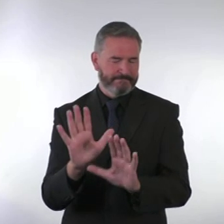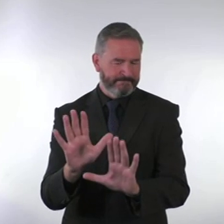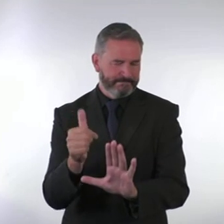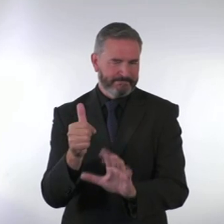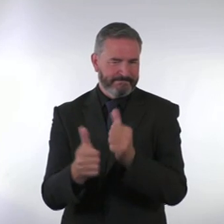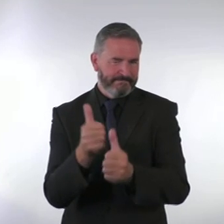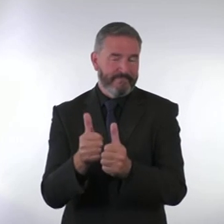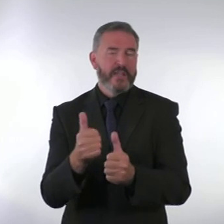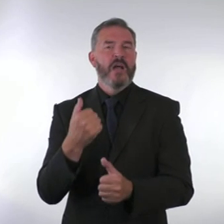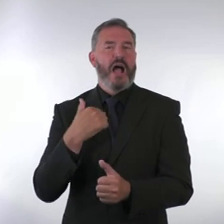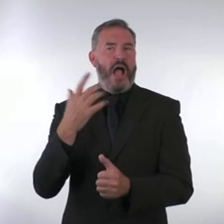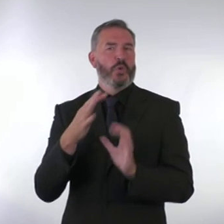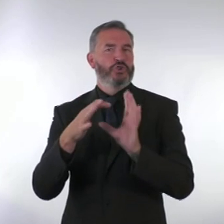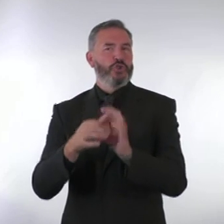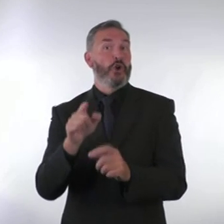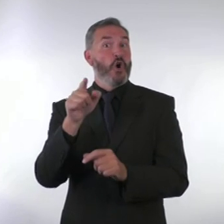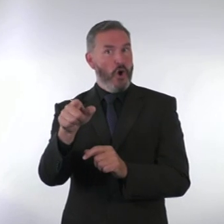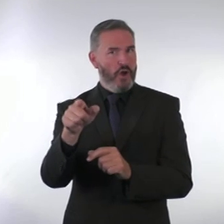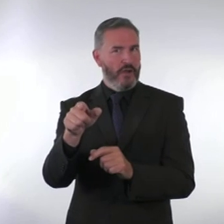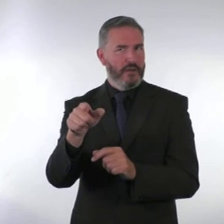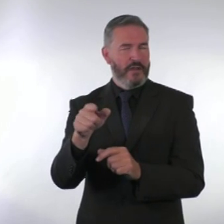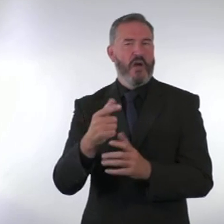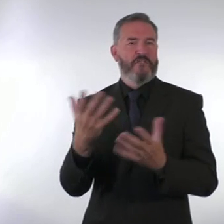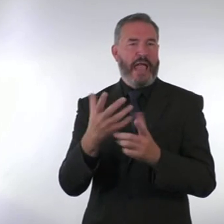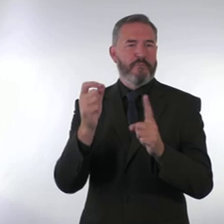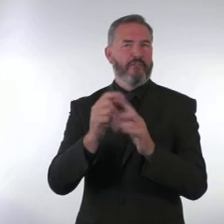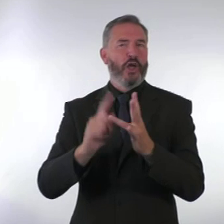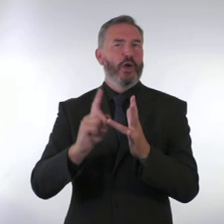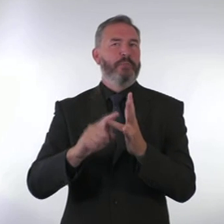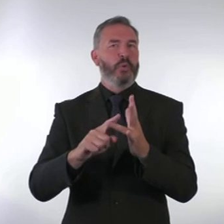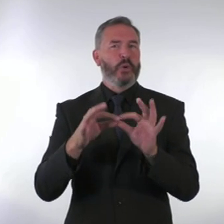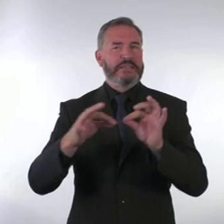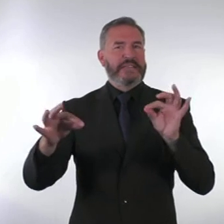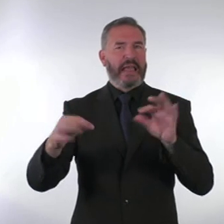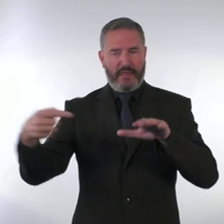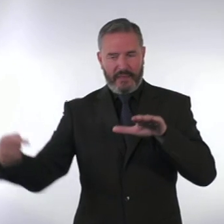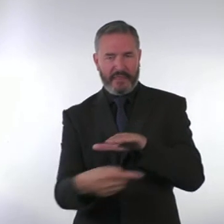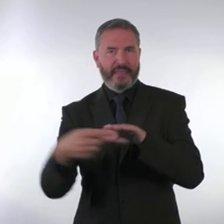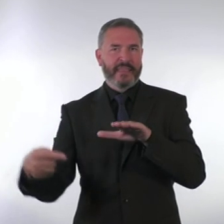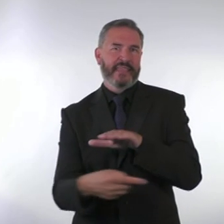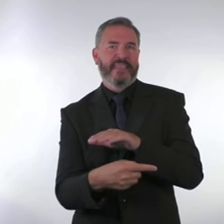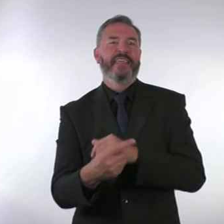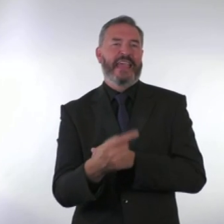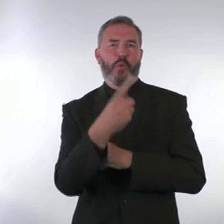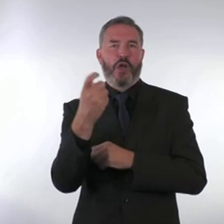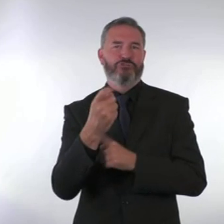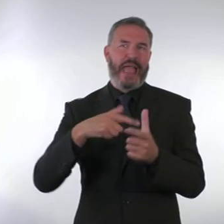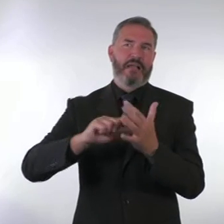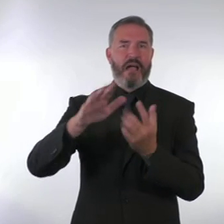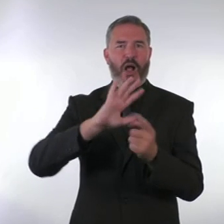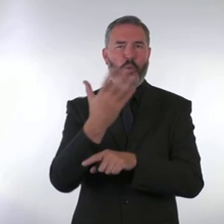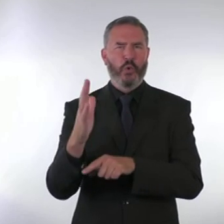I look forward to joining my honourable Friend for a game of Poohsticks in the Hundred Acre Wood.